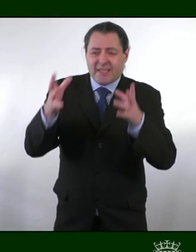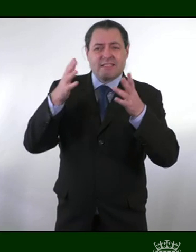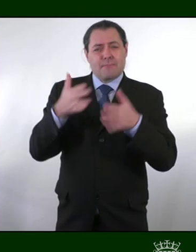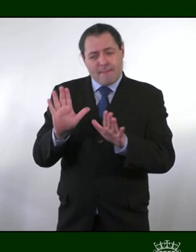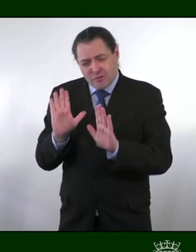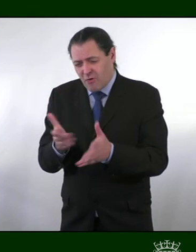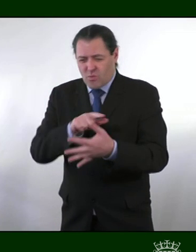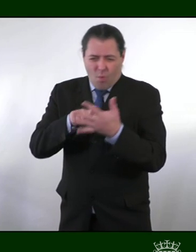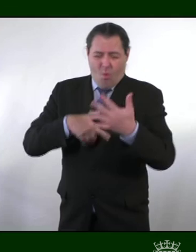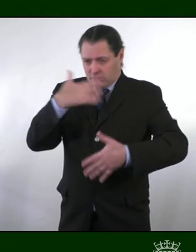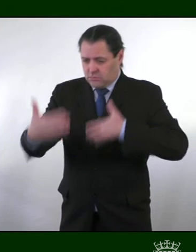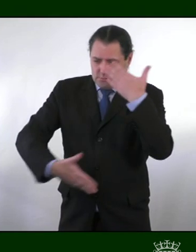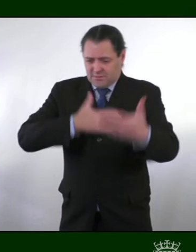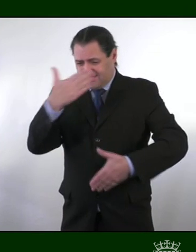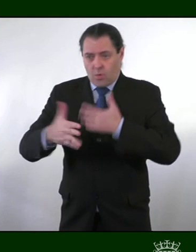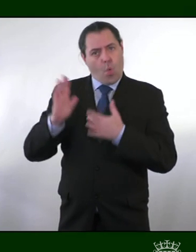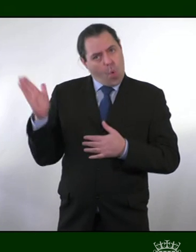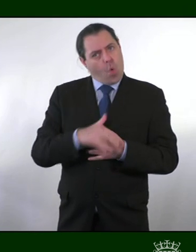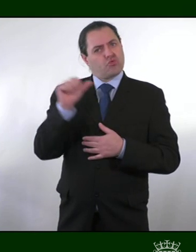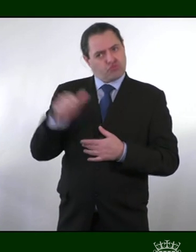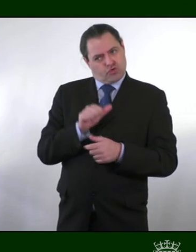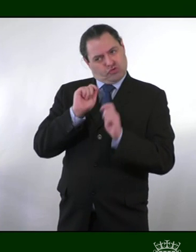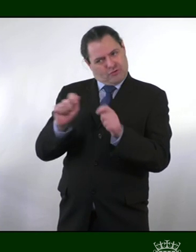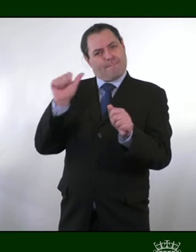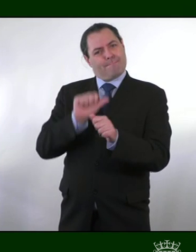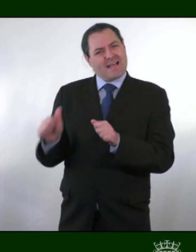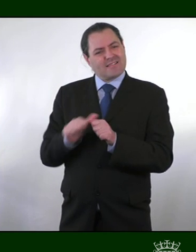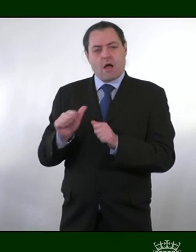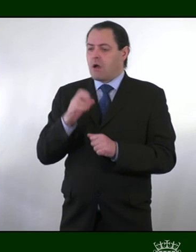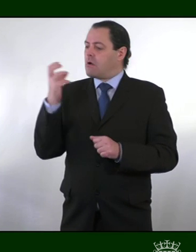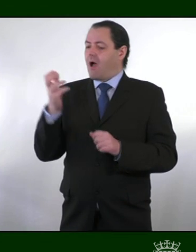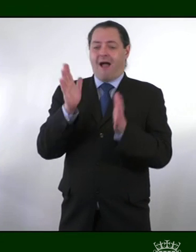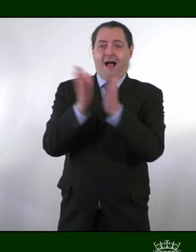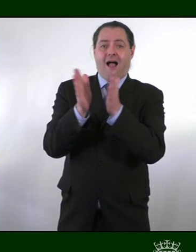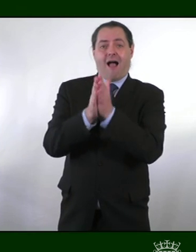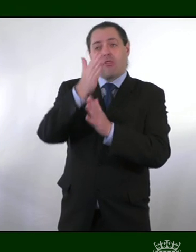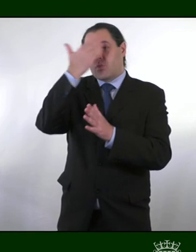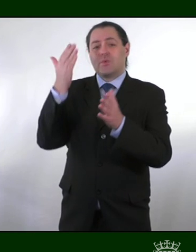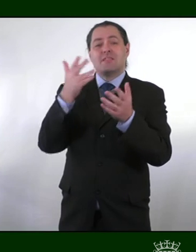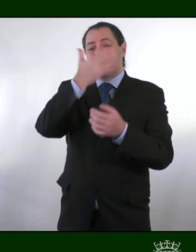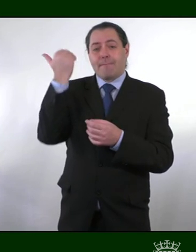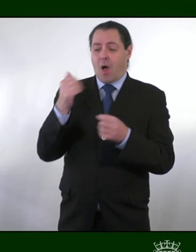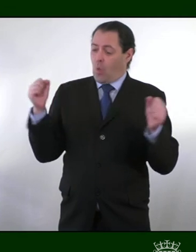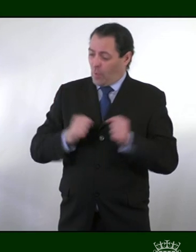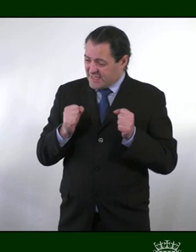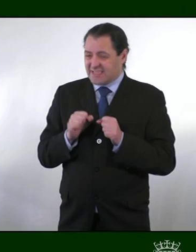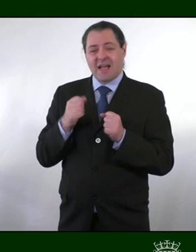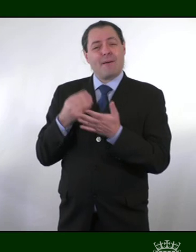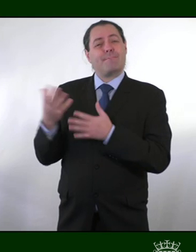All of them—all of them—deserve better than applause on the Chancellor’s doorstep in the summer and a pay freeze in the depths of winter.